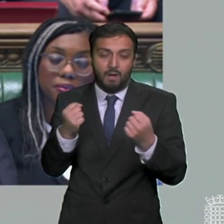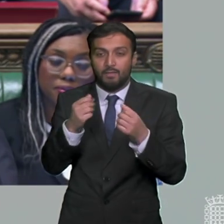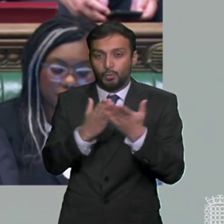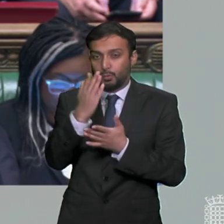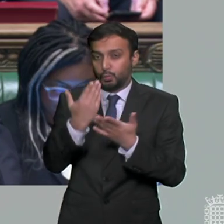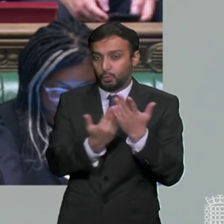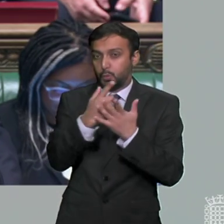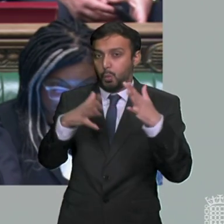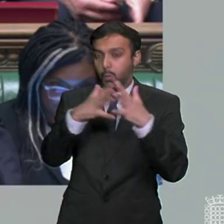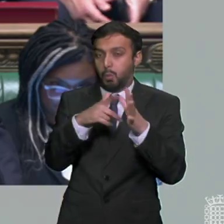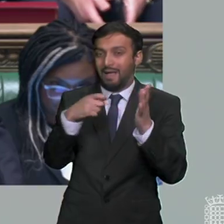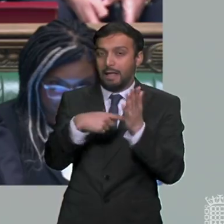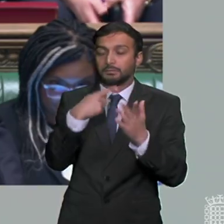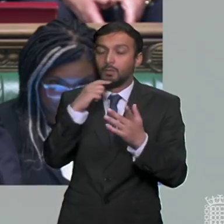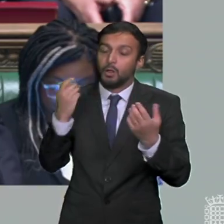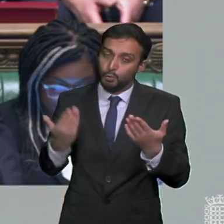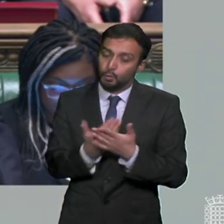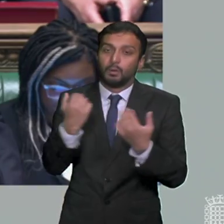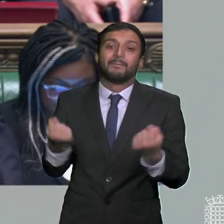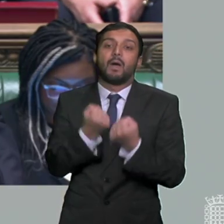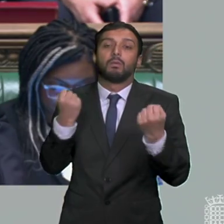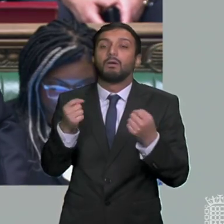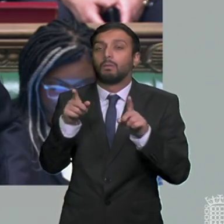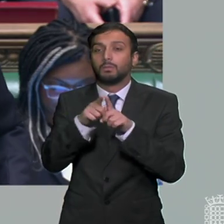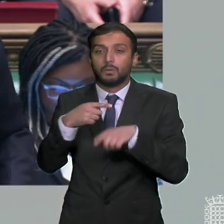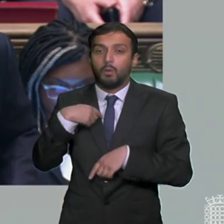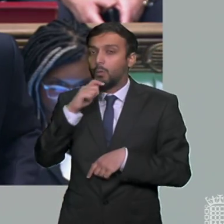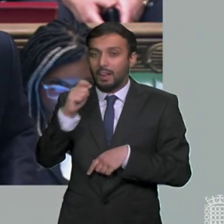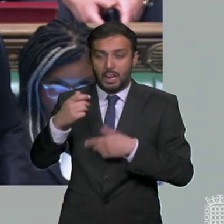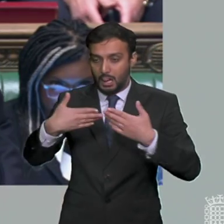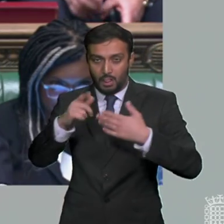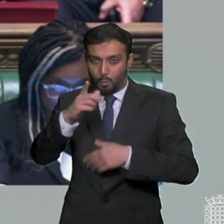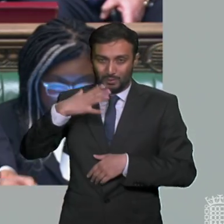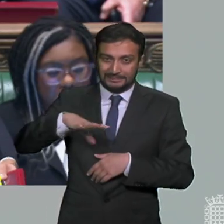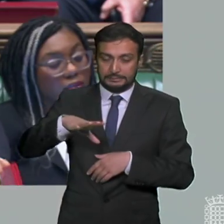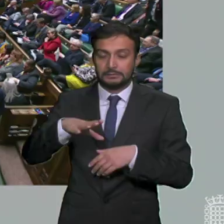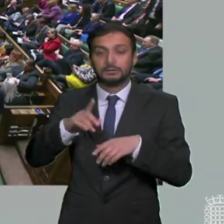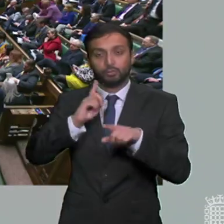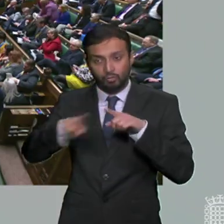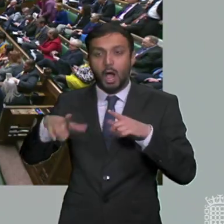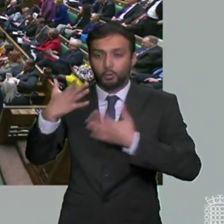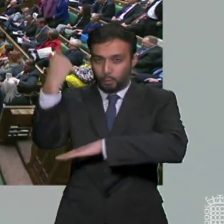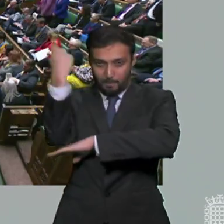We will take further measures as required to properly control our borders and reduce the number of illegal crossings.